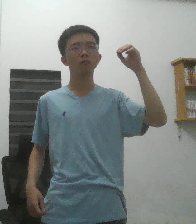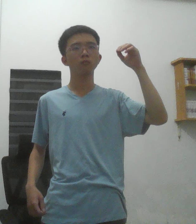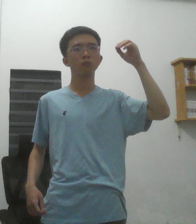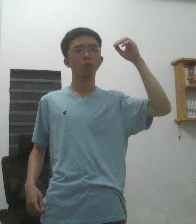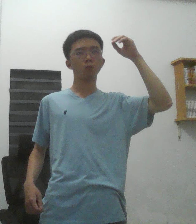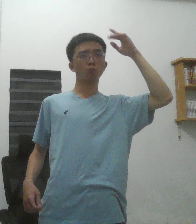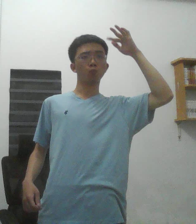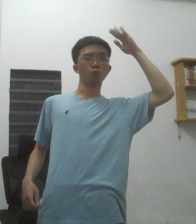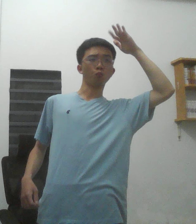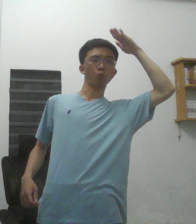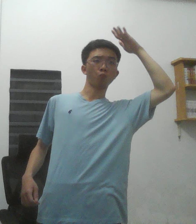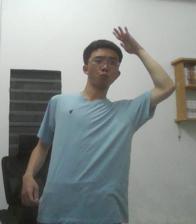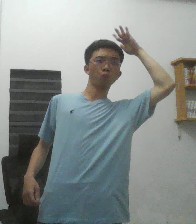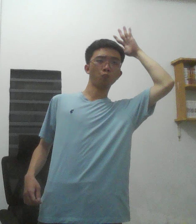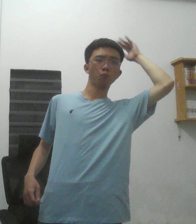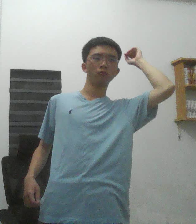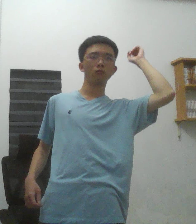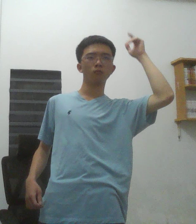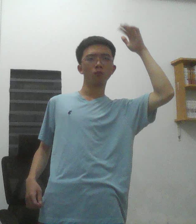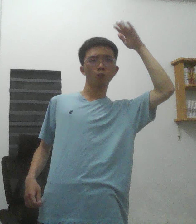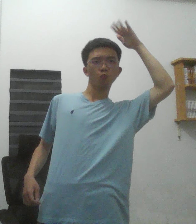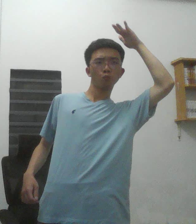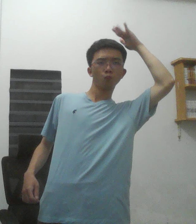vo ly